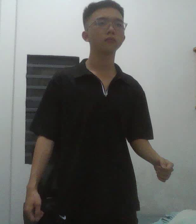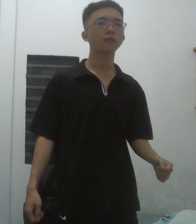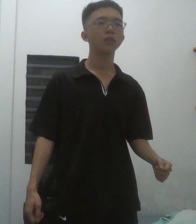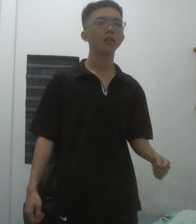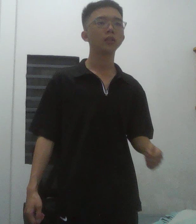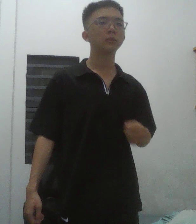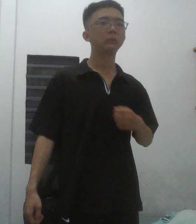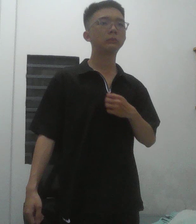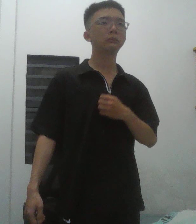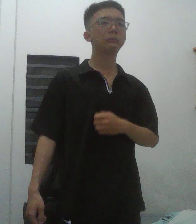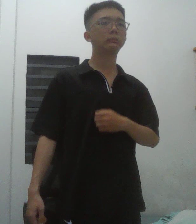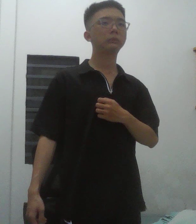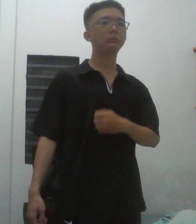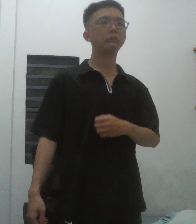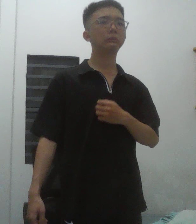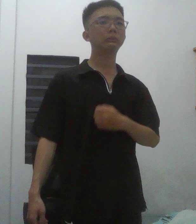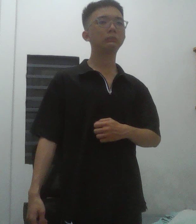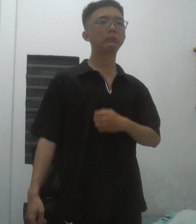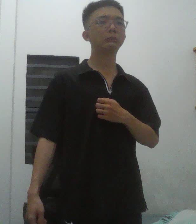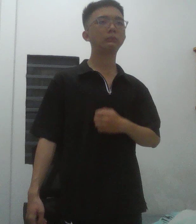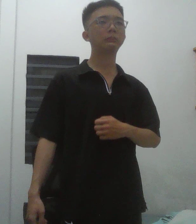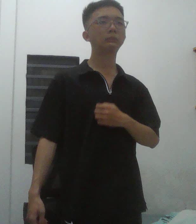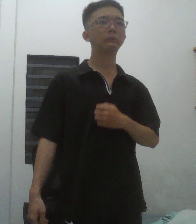ghen